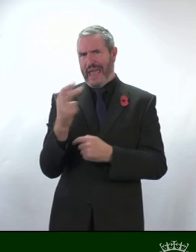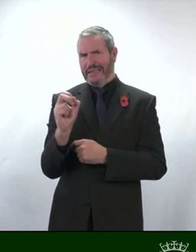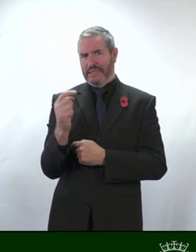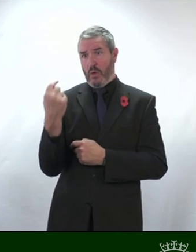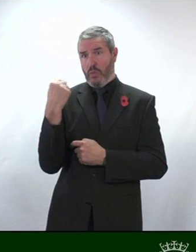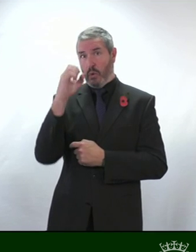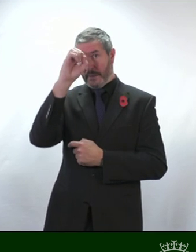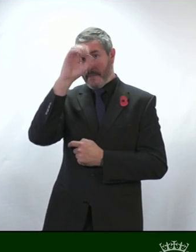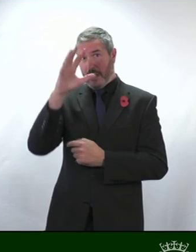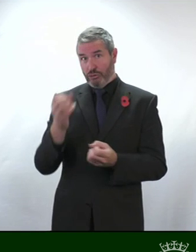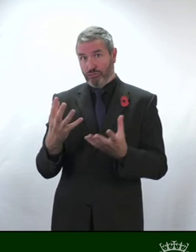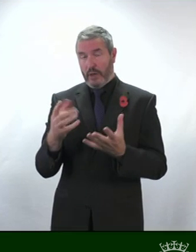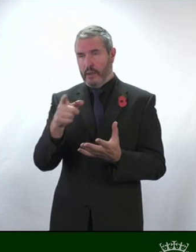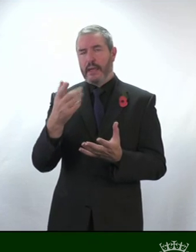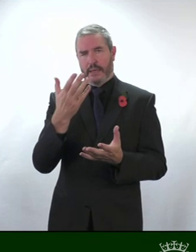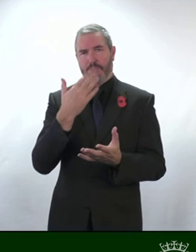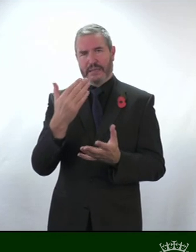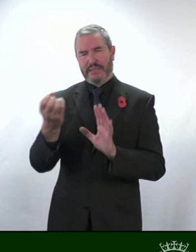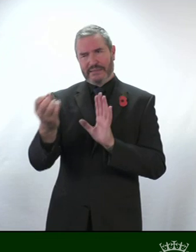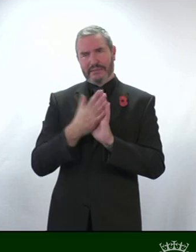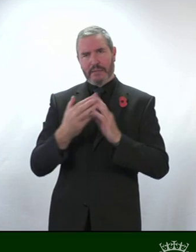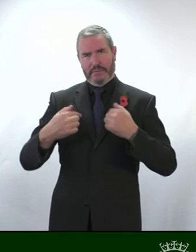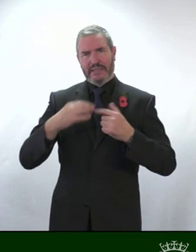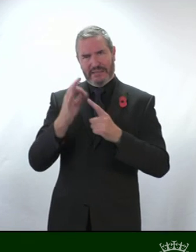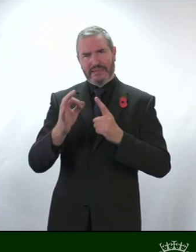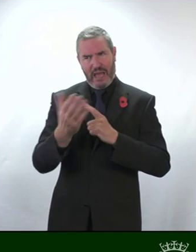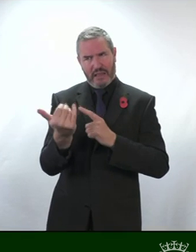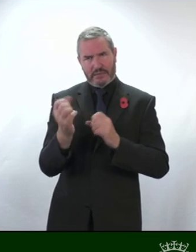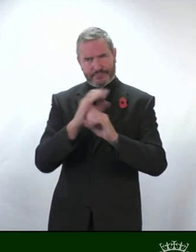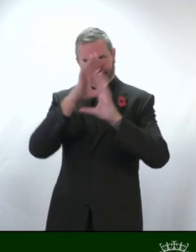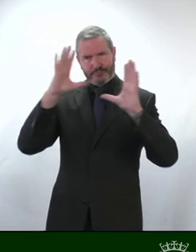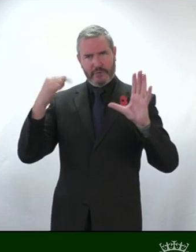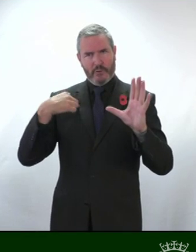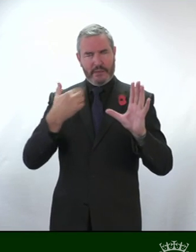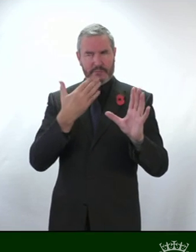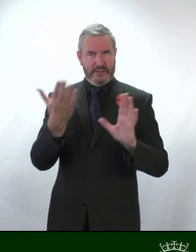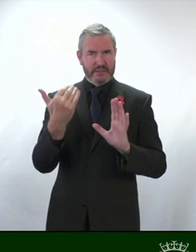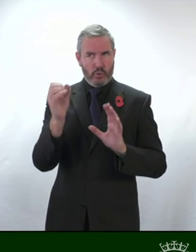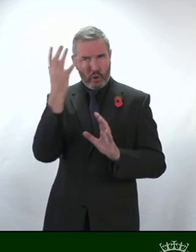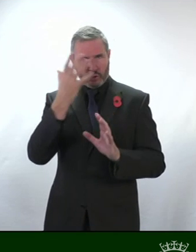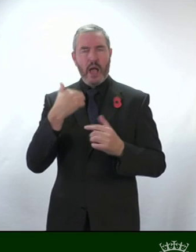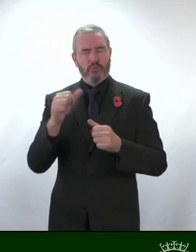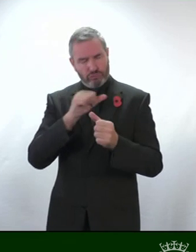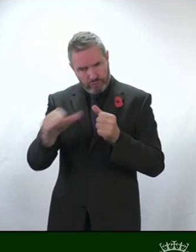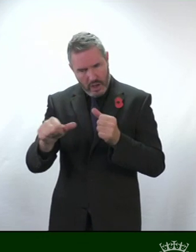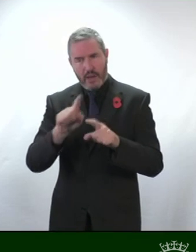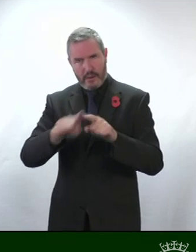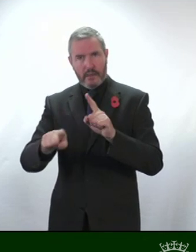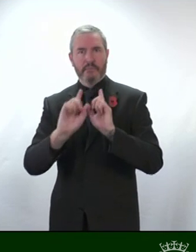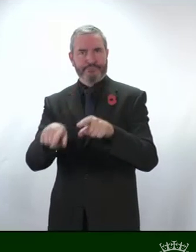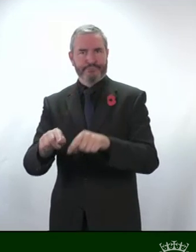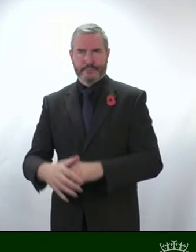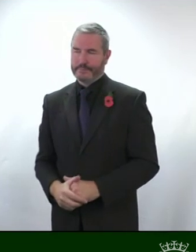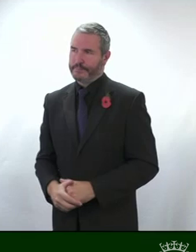I would be obliged to him if he could send me further particulars of his concerns, which I will do my best to address.